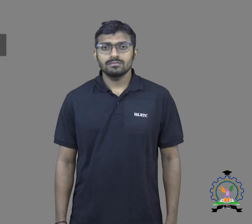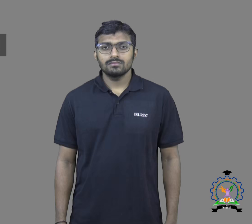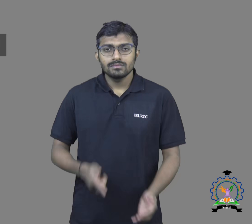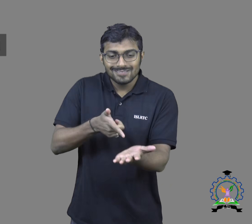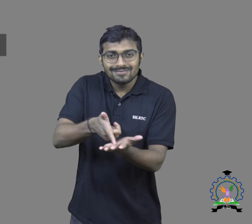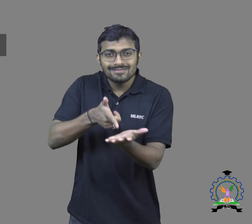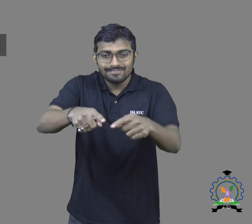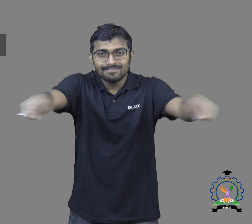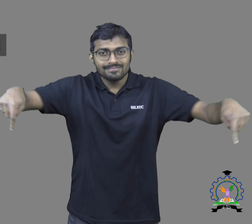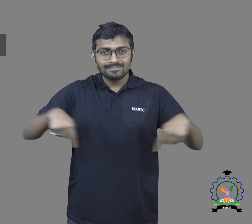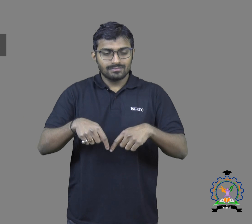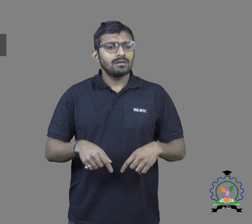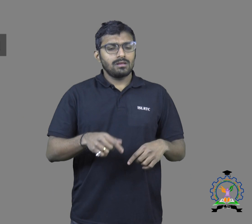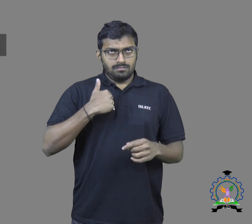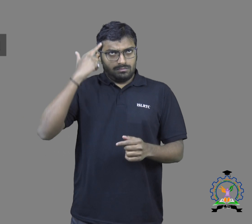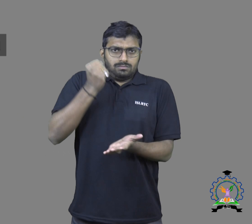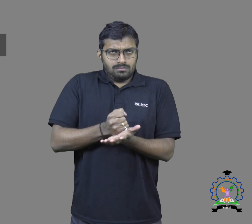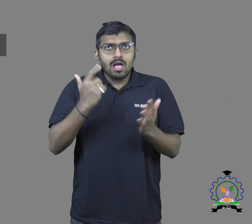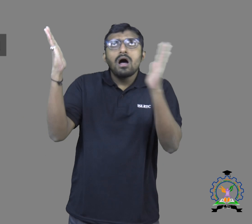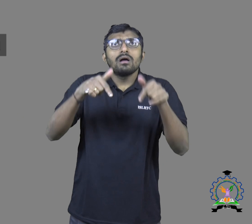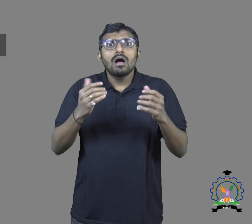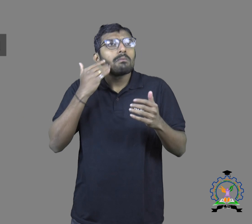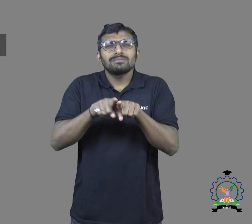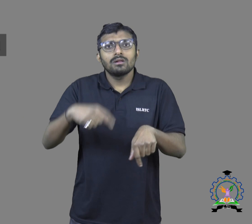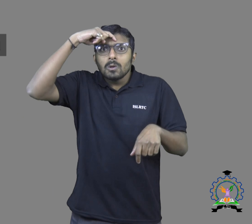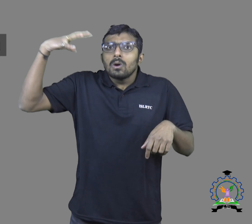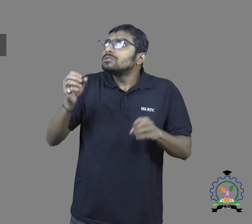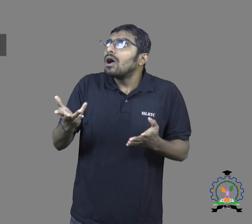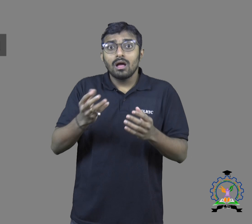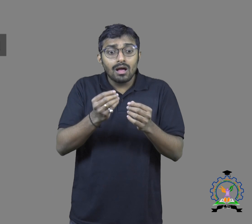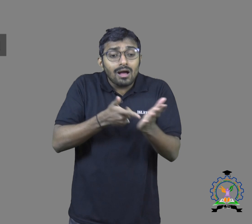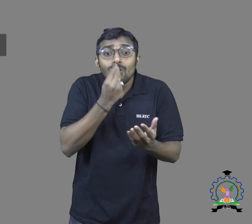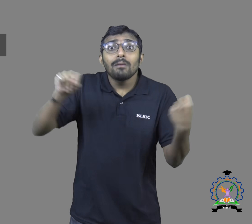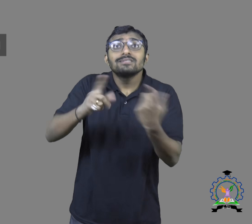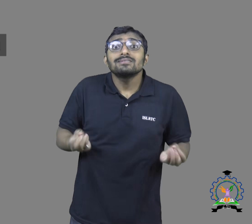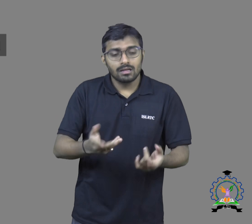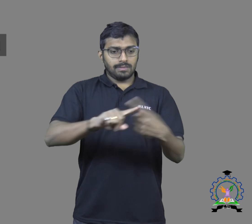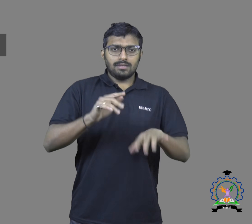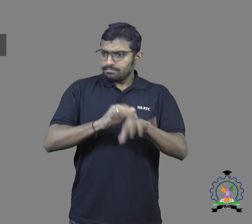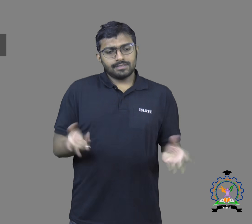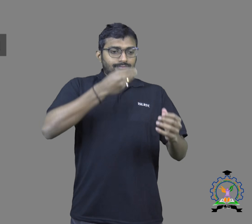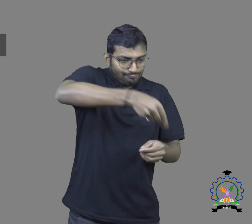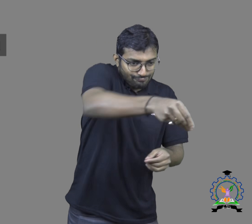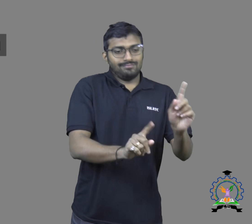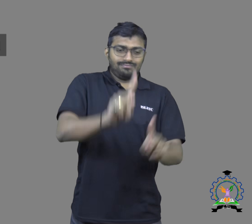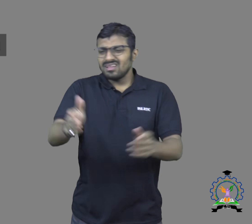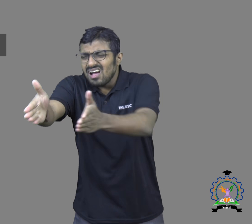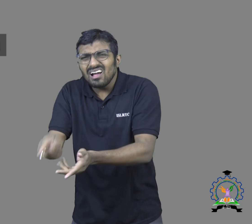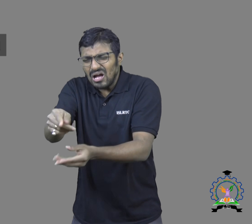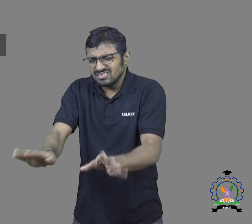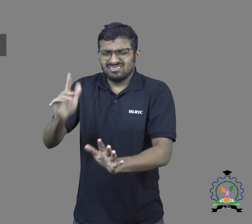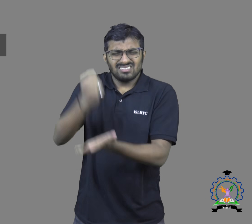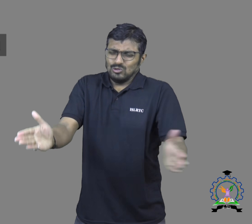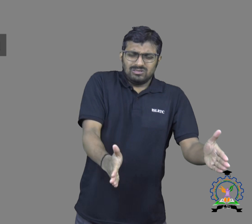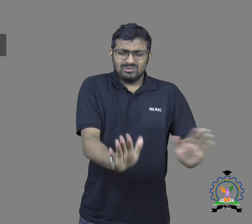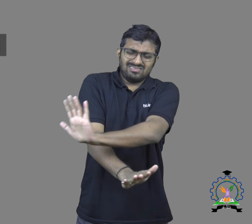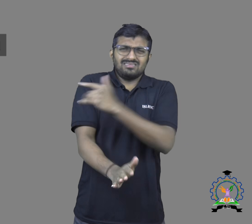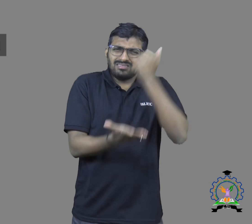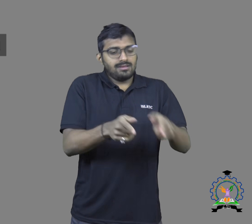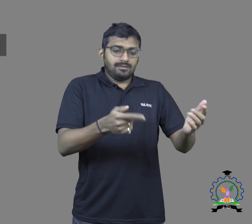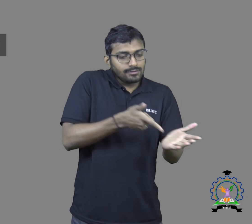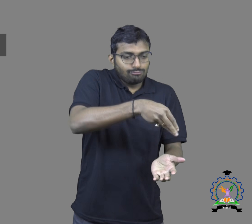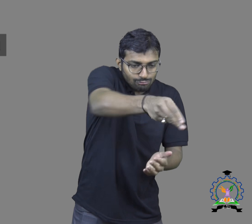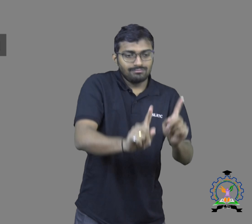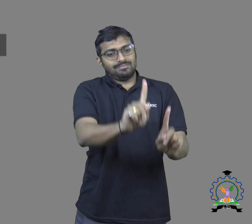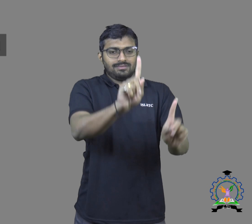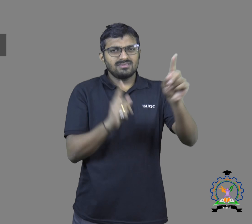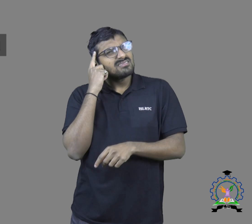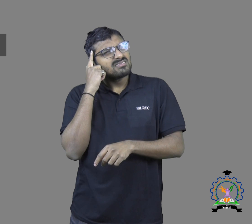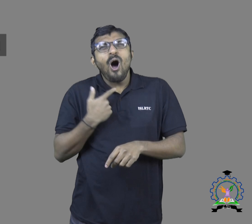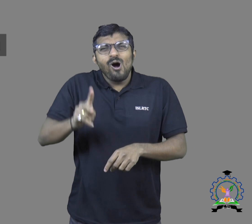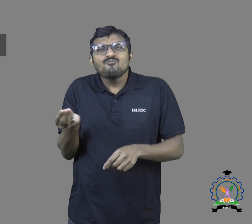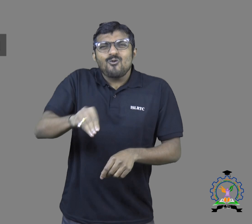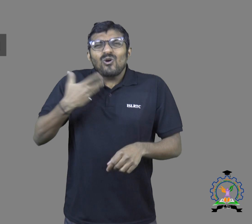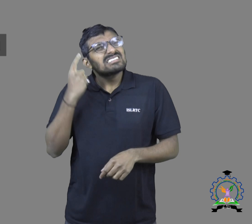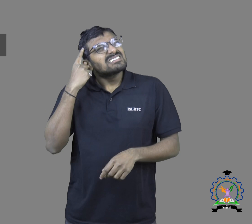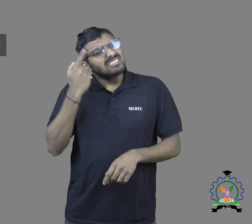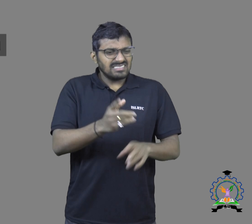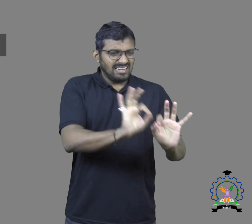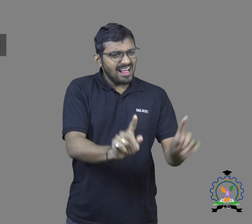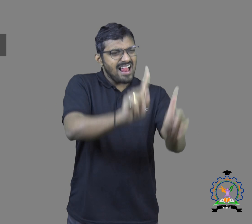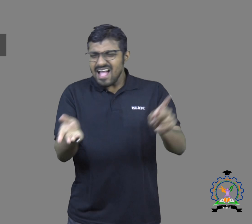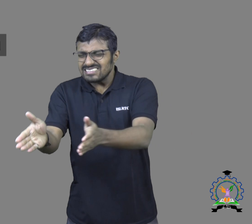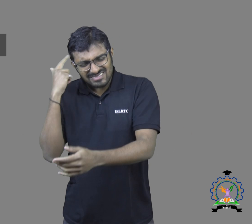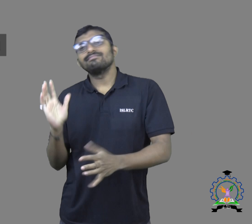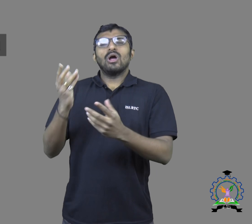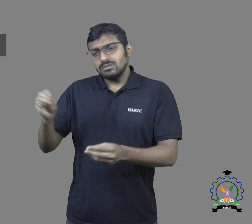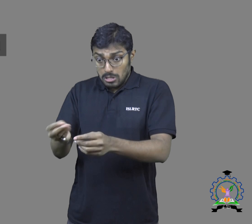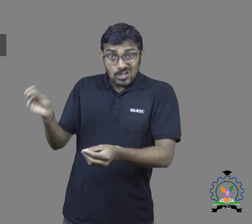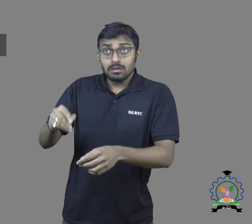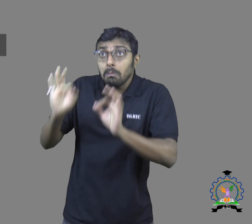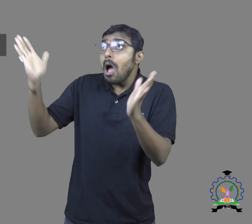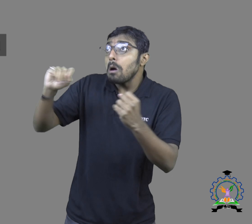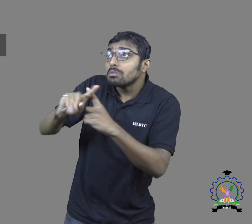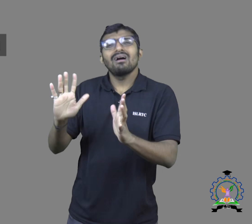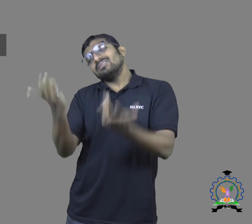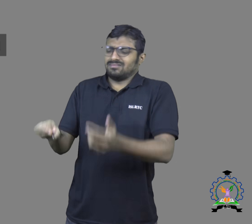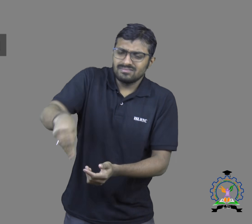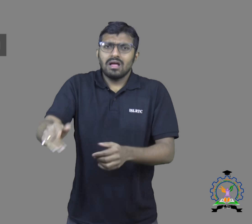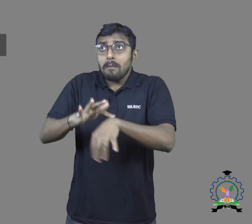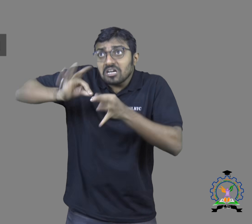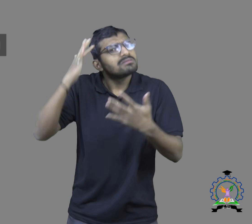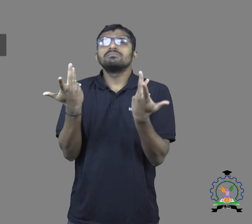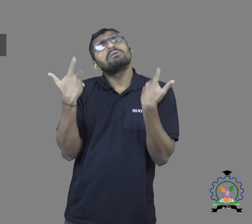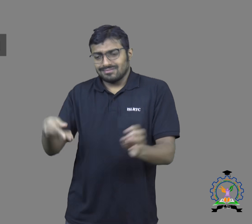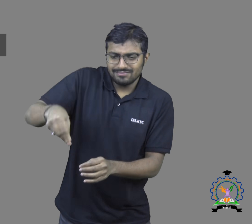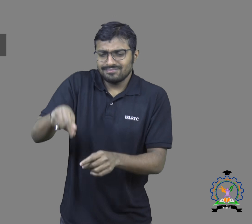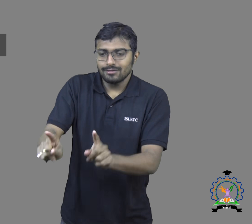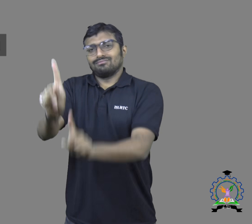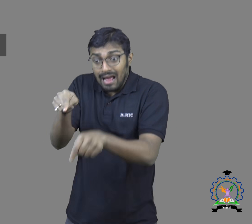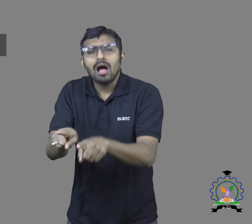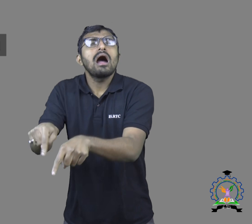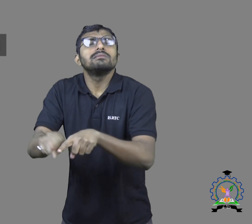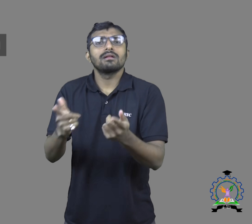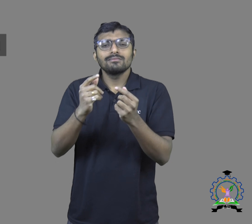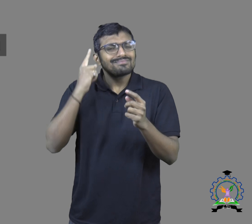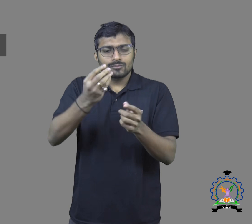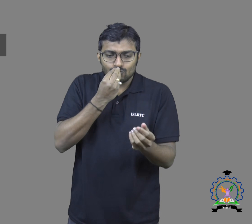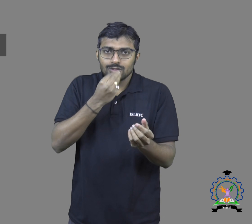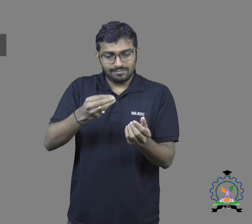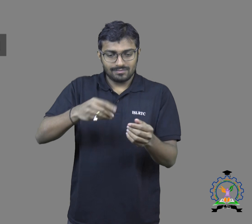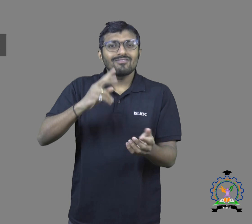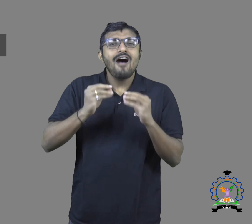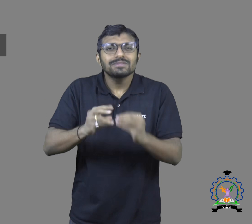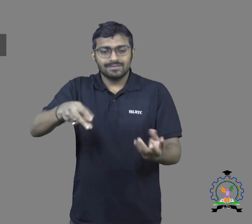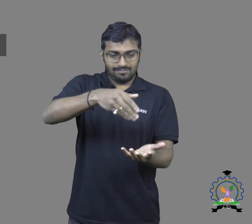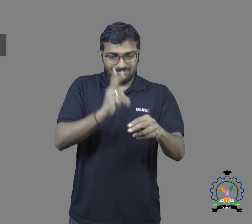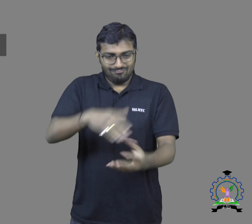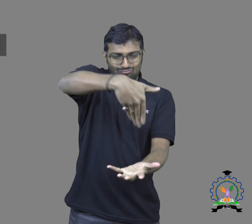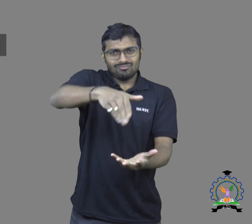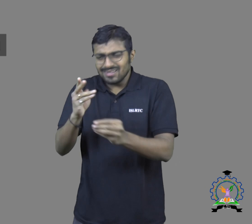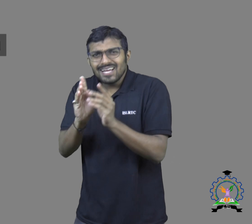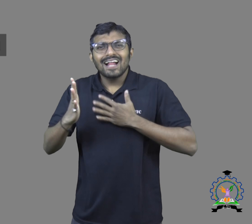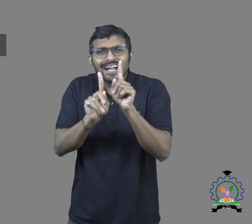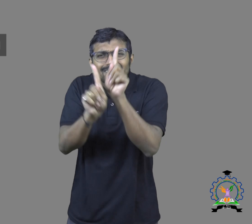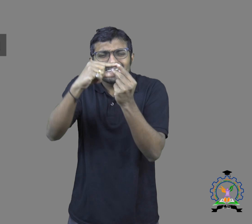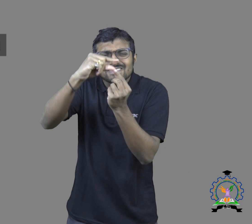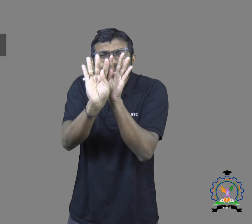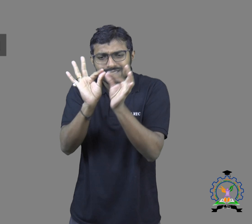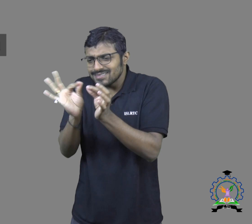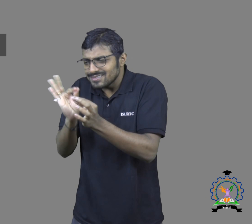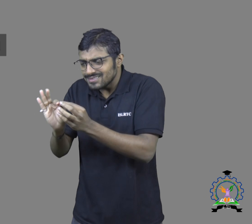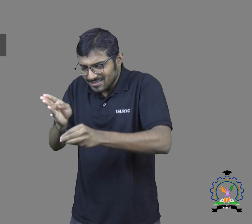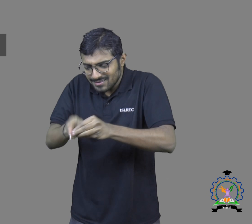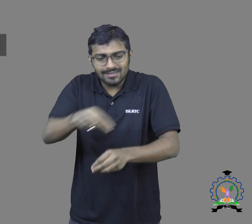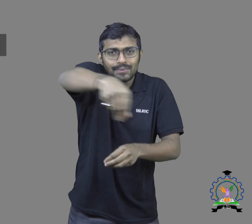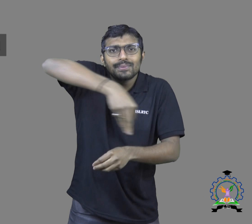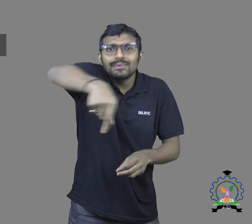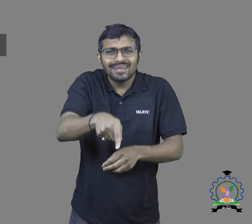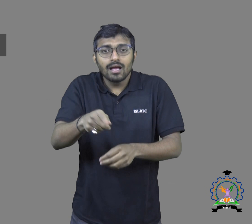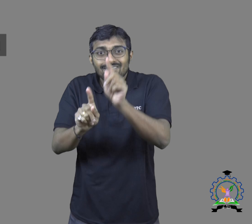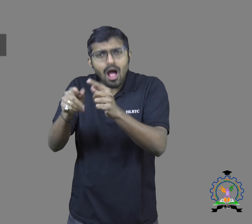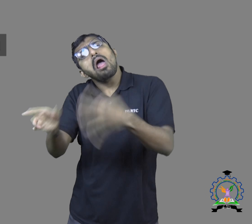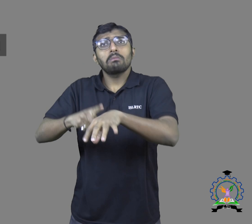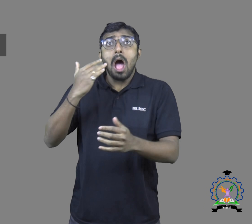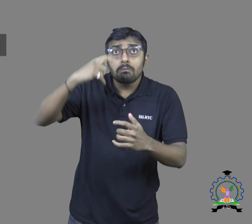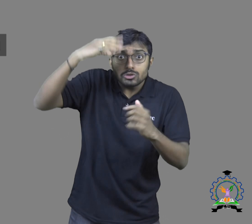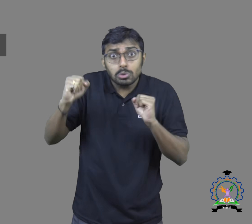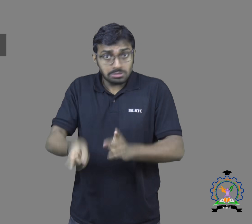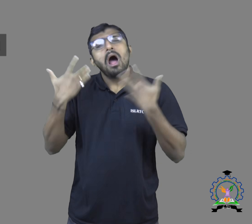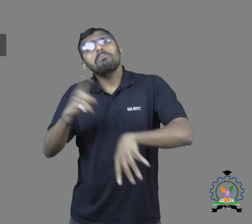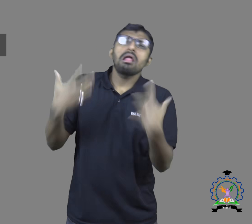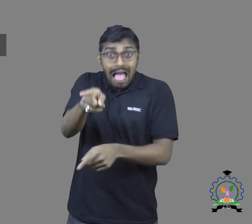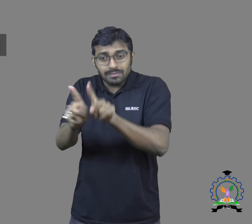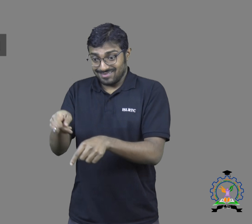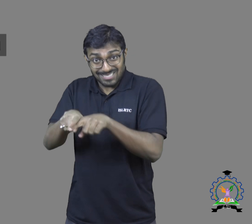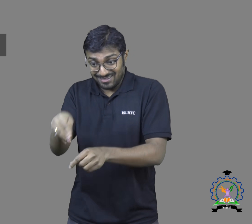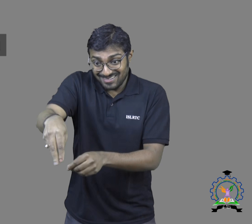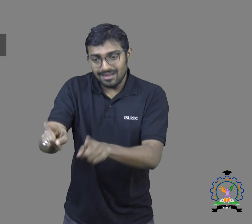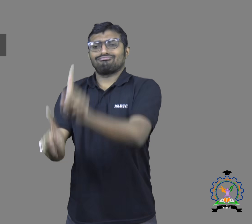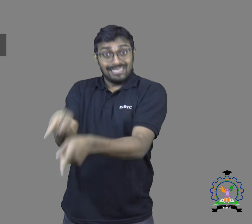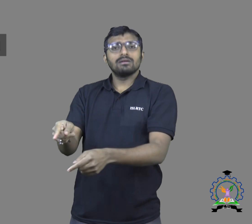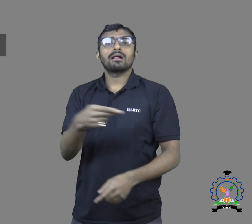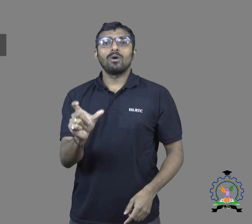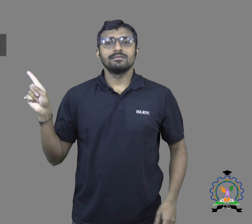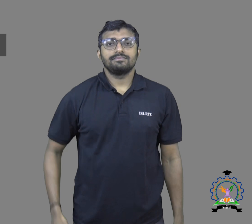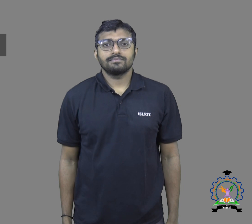Continggency Cropping